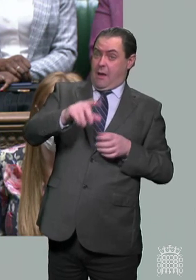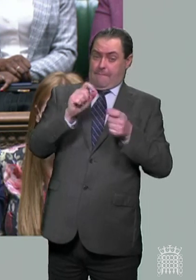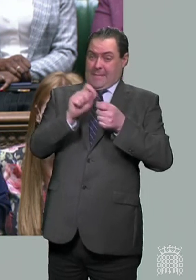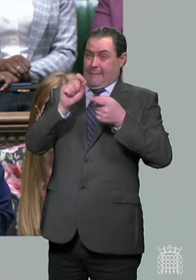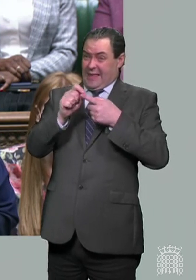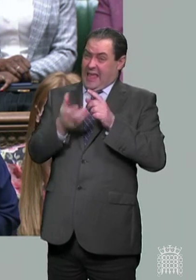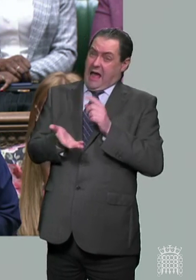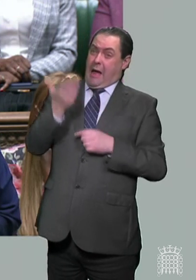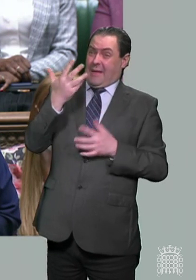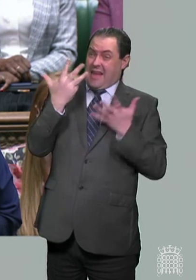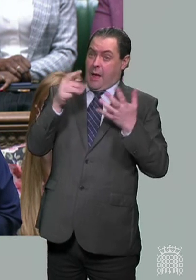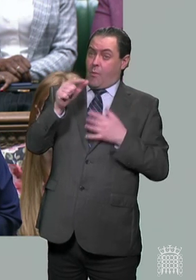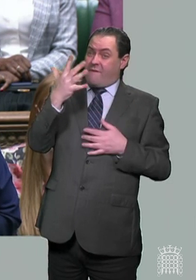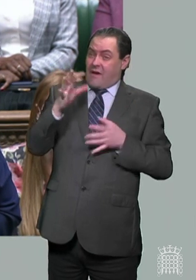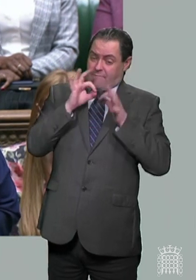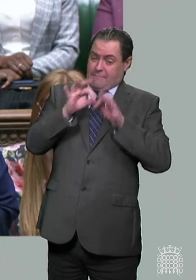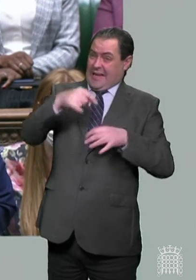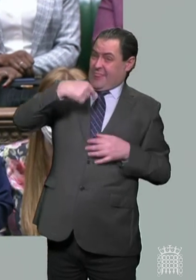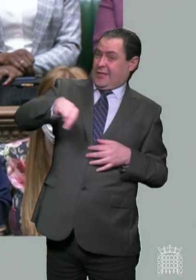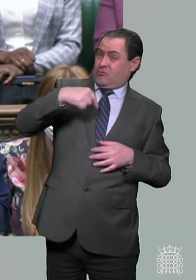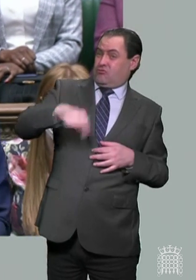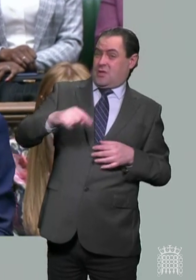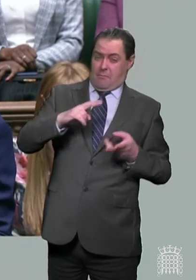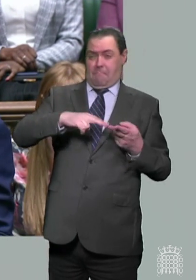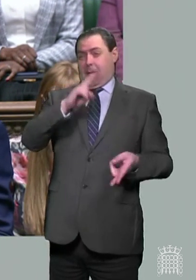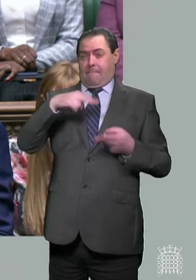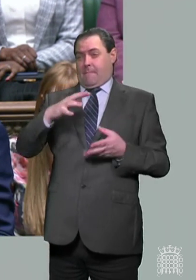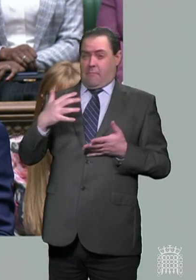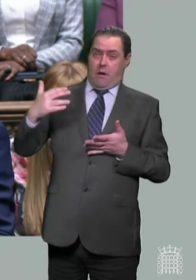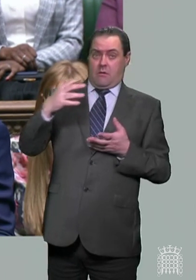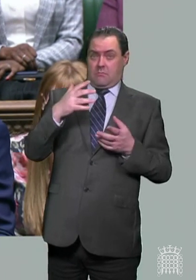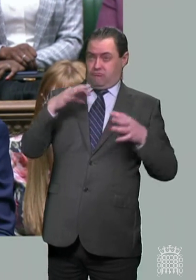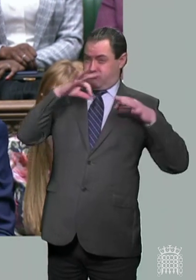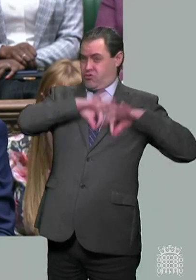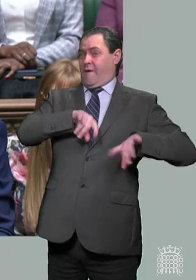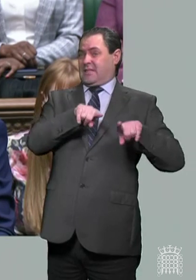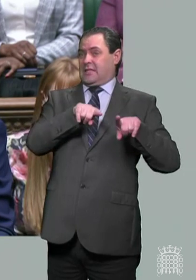BP’s profits are up £9.5 billion this year.